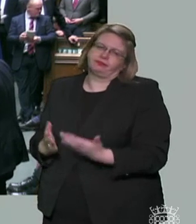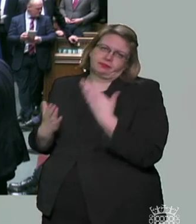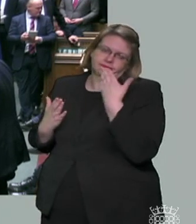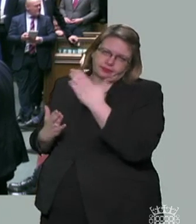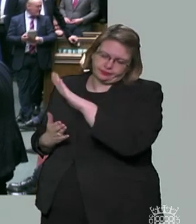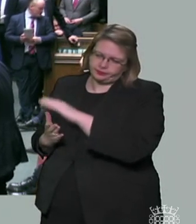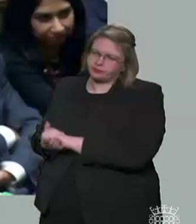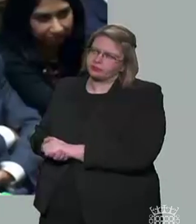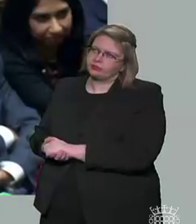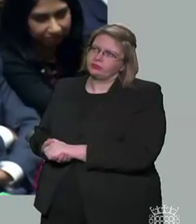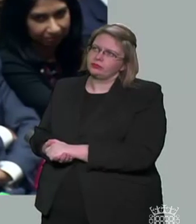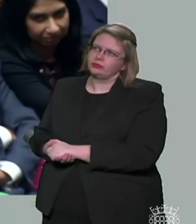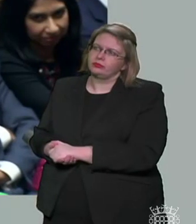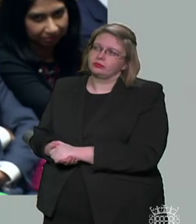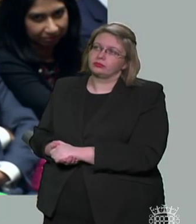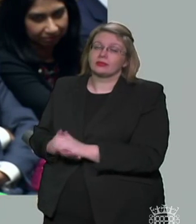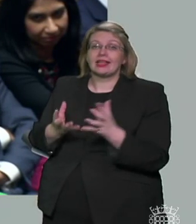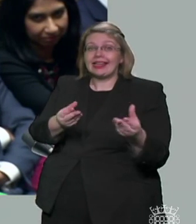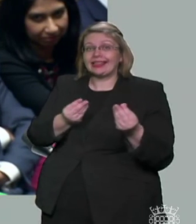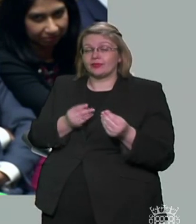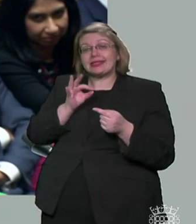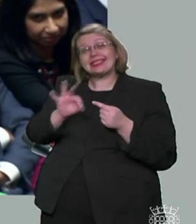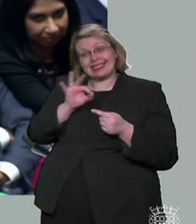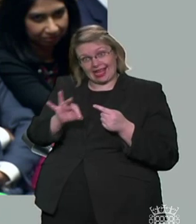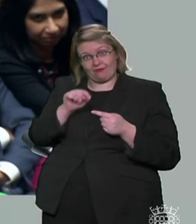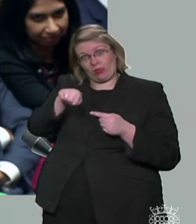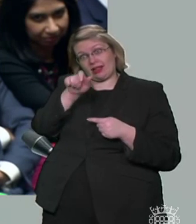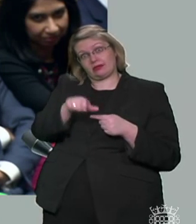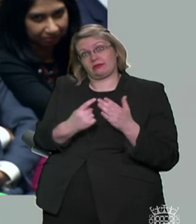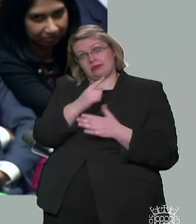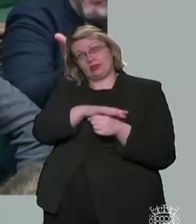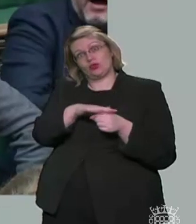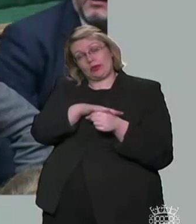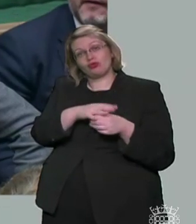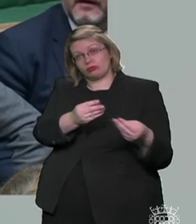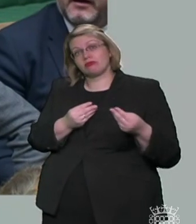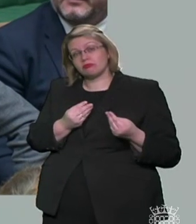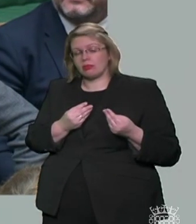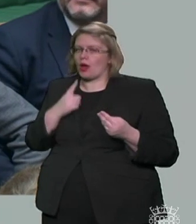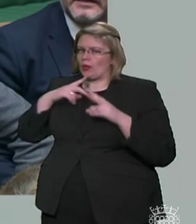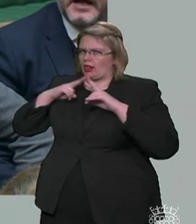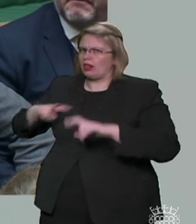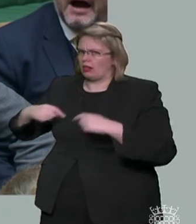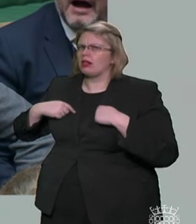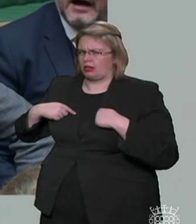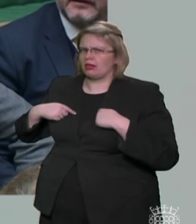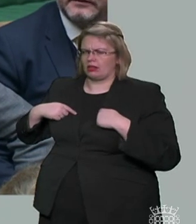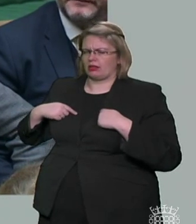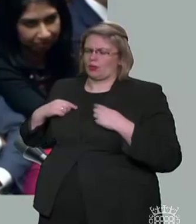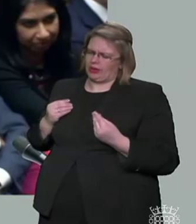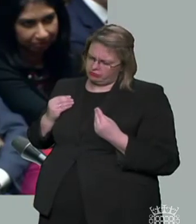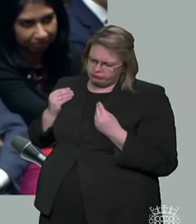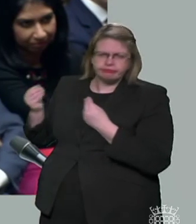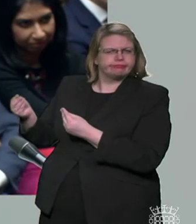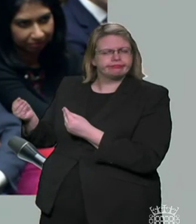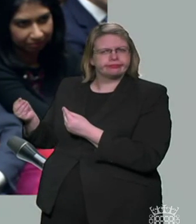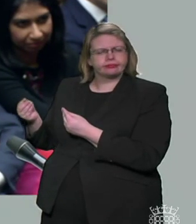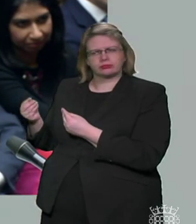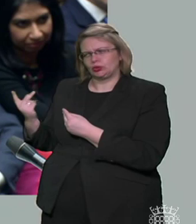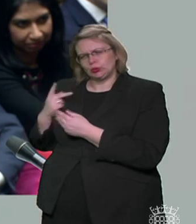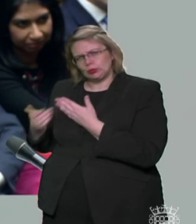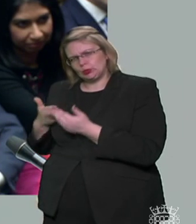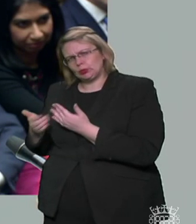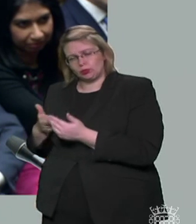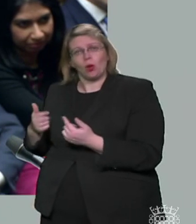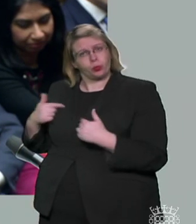If he would be kind enough, I would be grateful if he passed me the details of the case that he mentioned and I would be happy to give it to my right honourable Friend the Home Secretary.